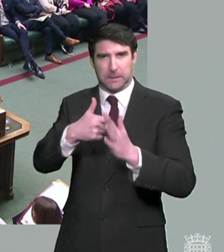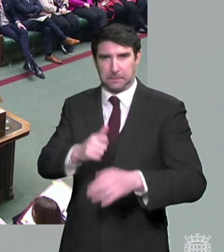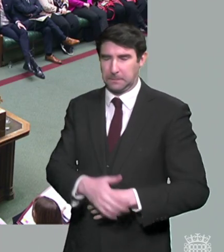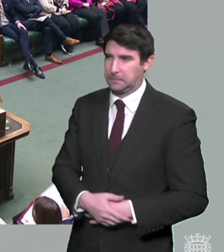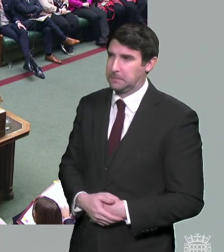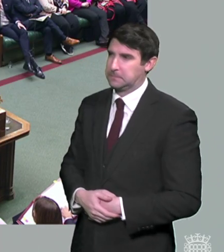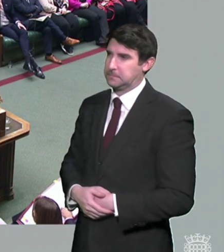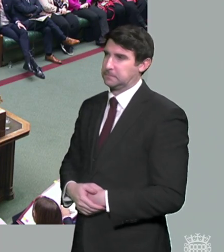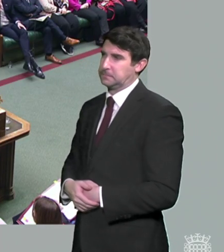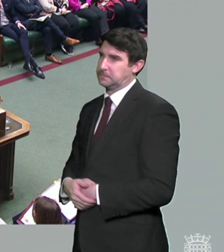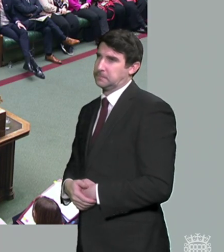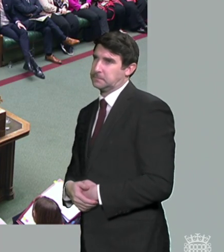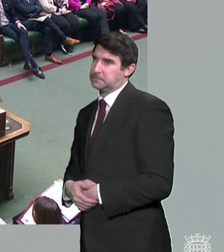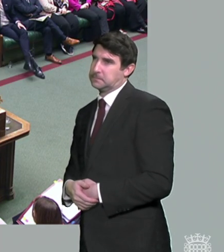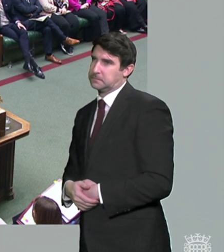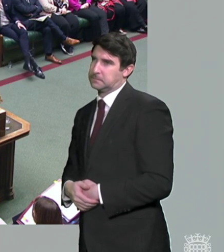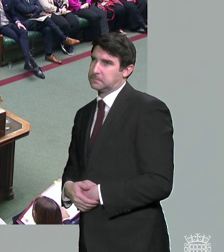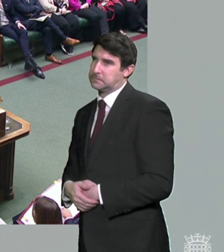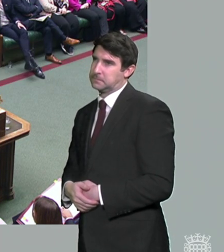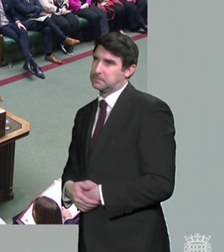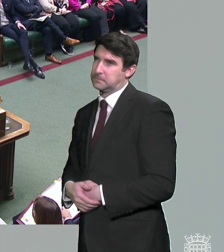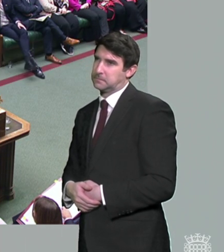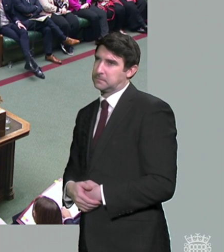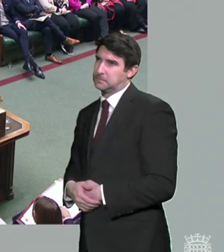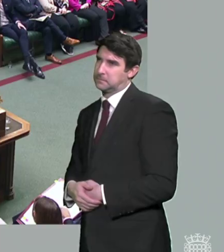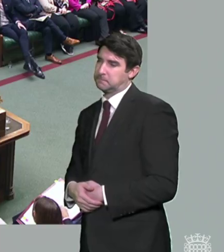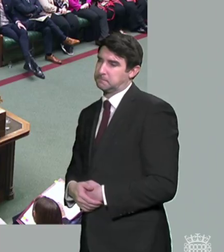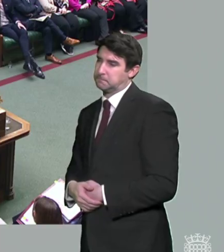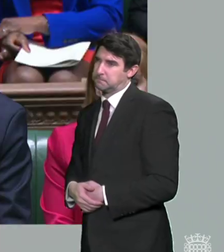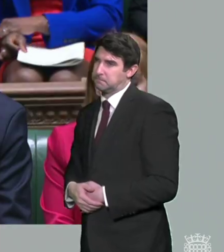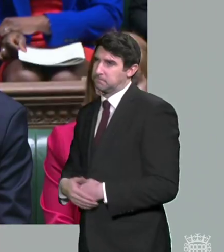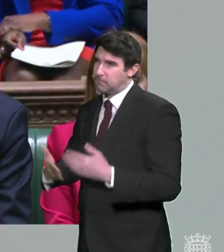I thank the Prime Minister for that answer.